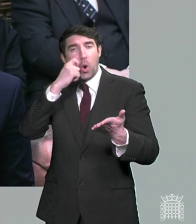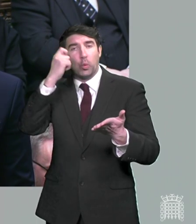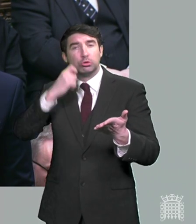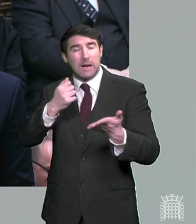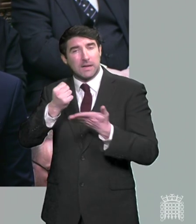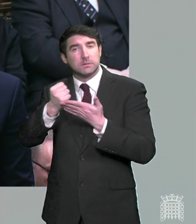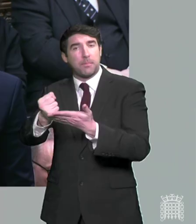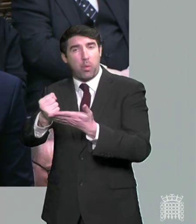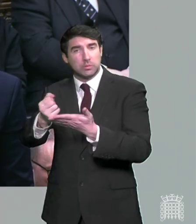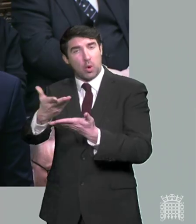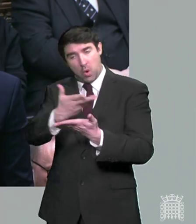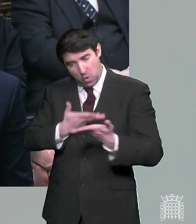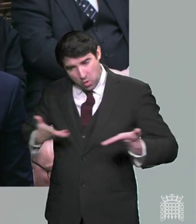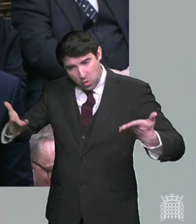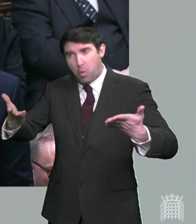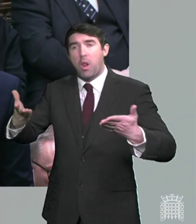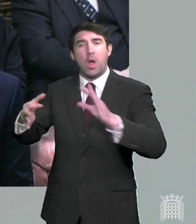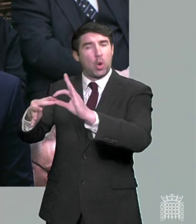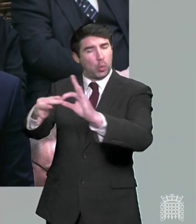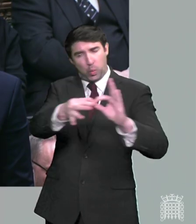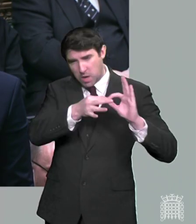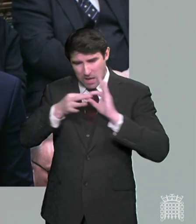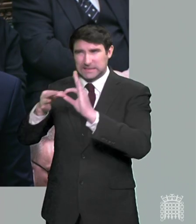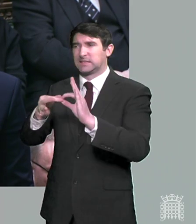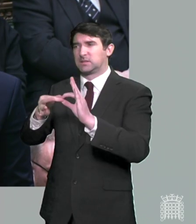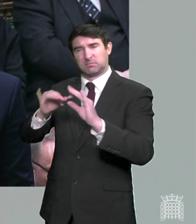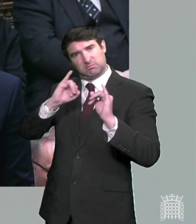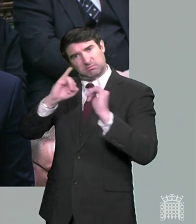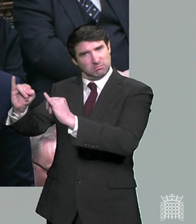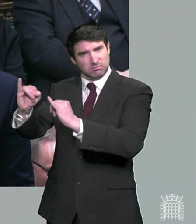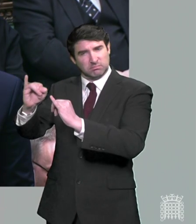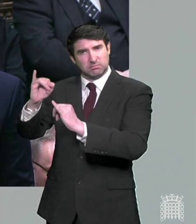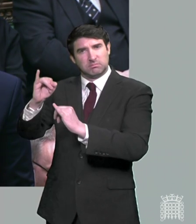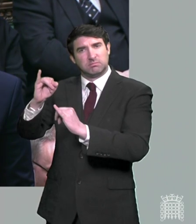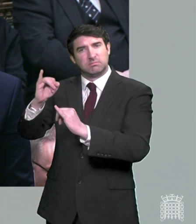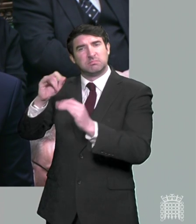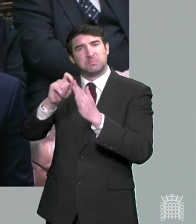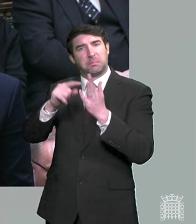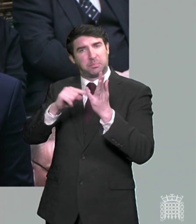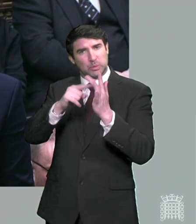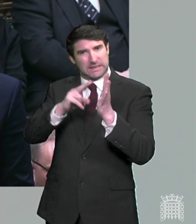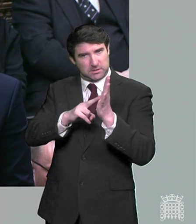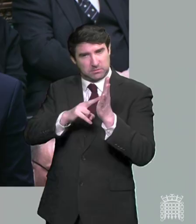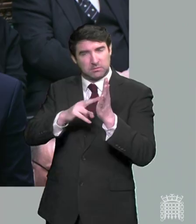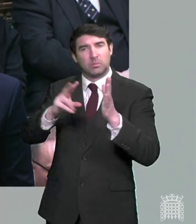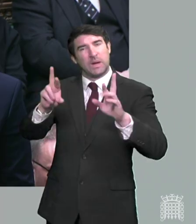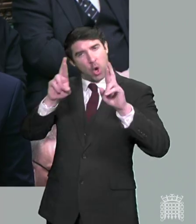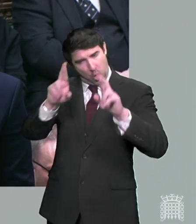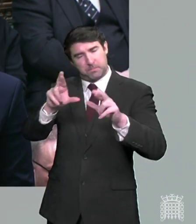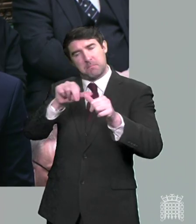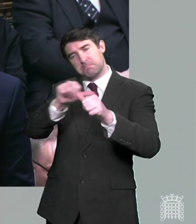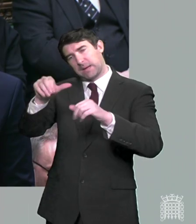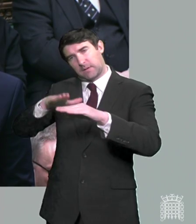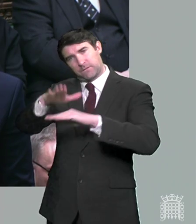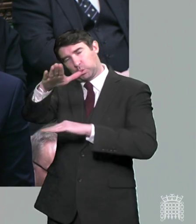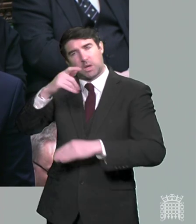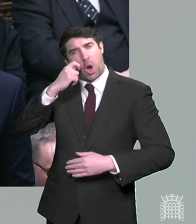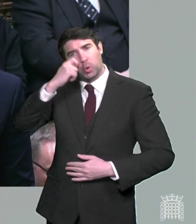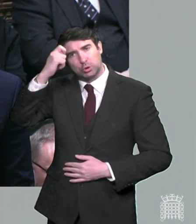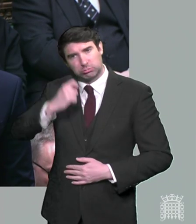We in this House are all united our condemnation of Vladimir Putin and in our hope for a better future for Ukraine.